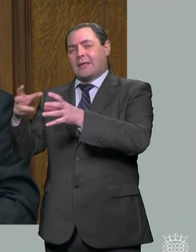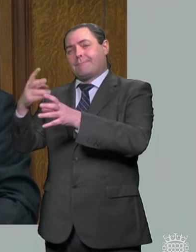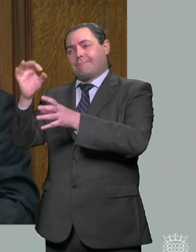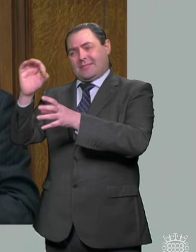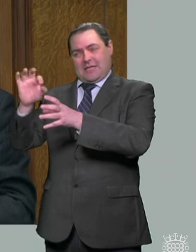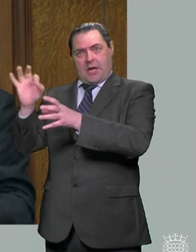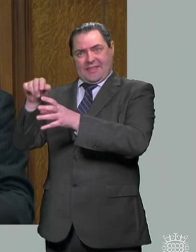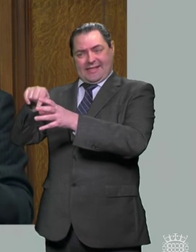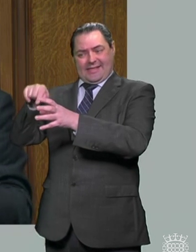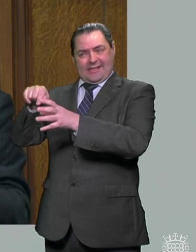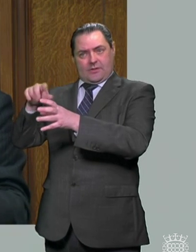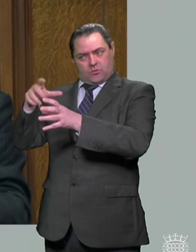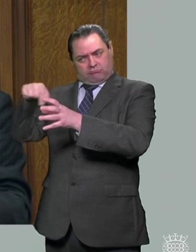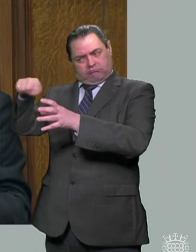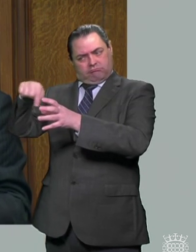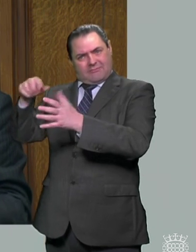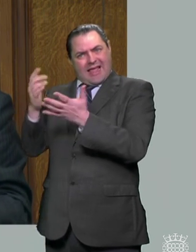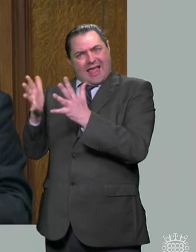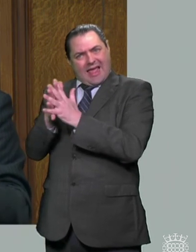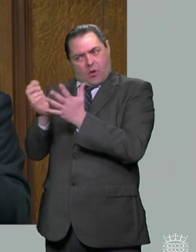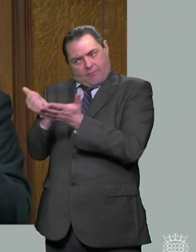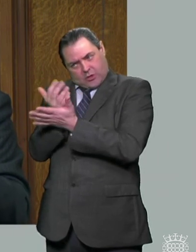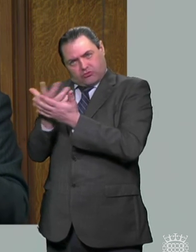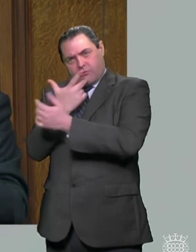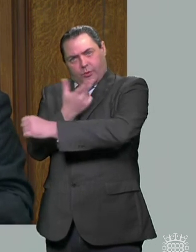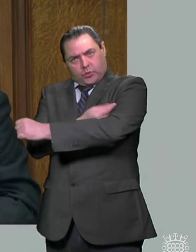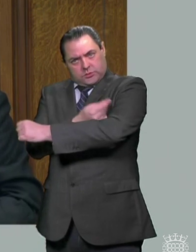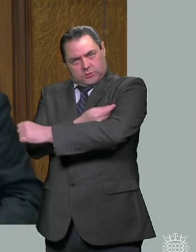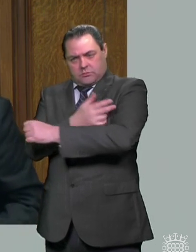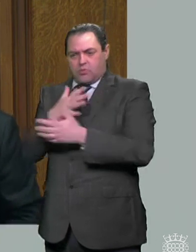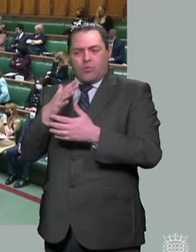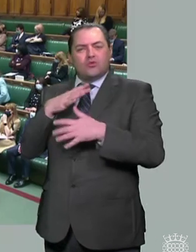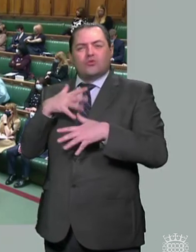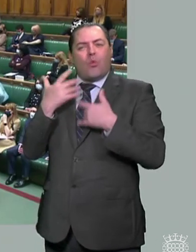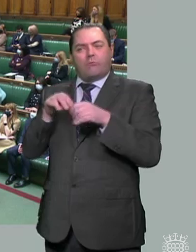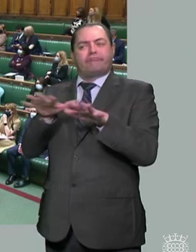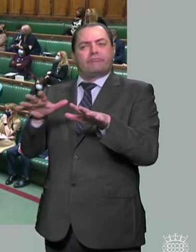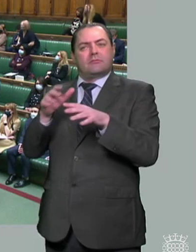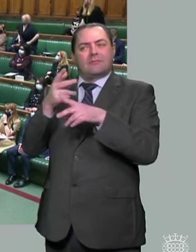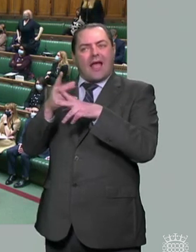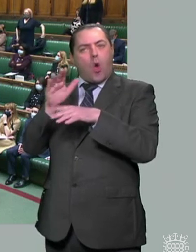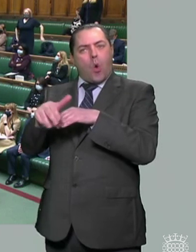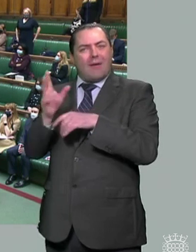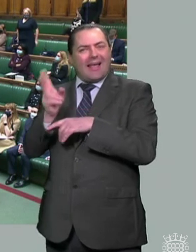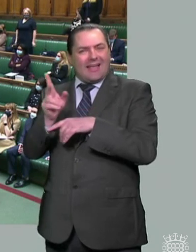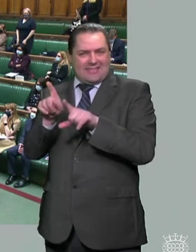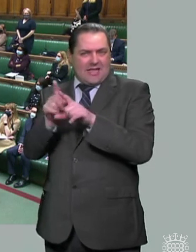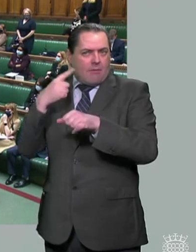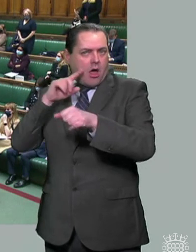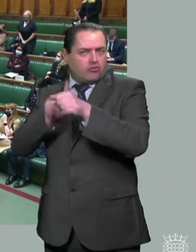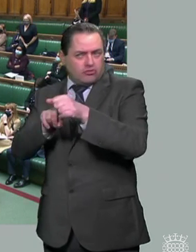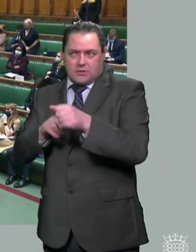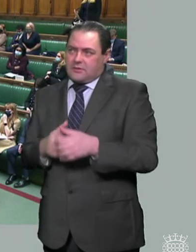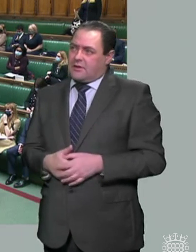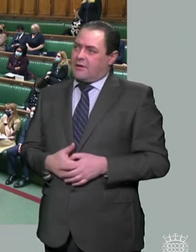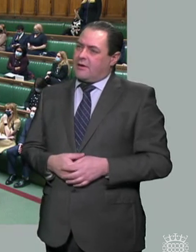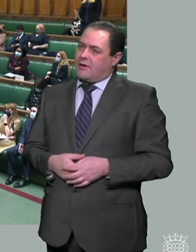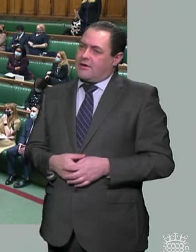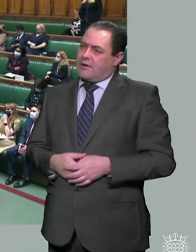What are the Government doing to ensure that they get the booster vaccination, so that we do not repeat the mistakes of last year?